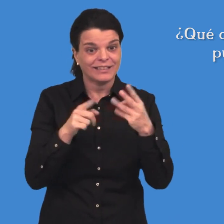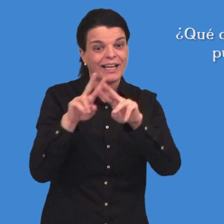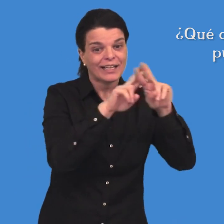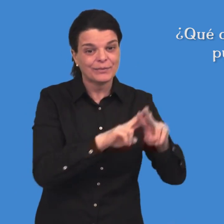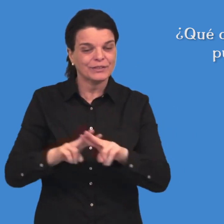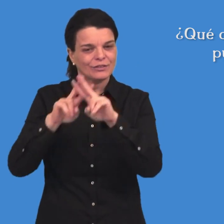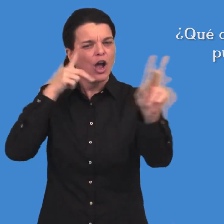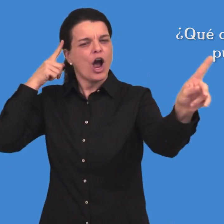revisar